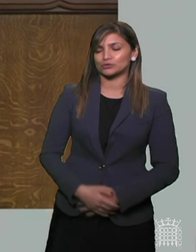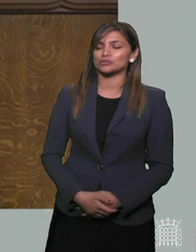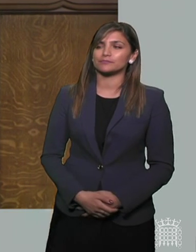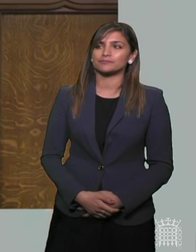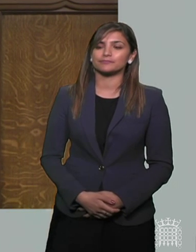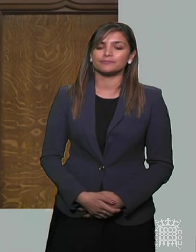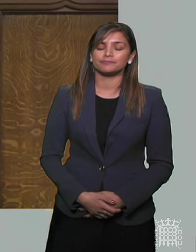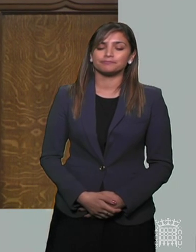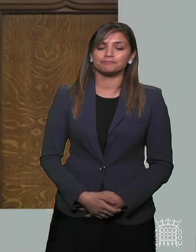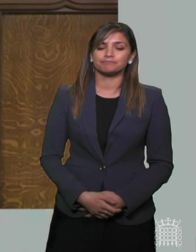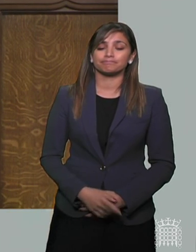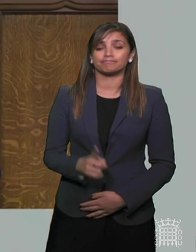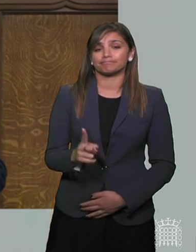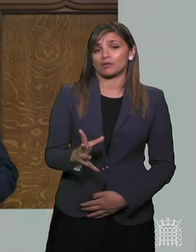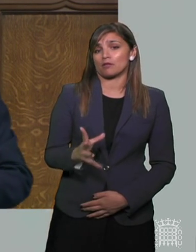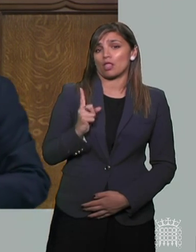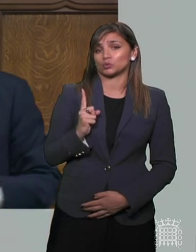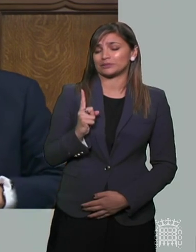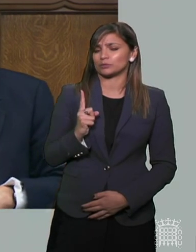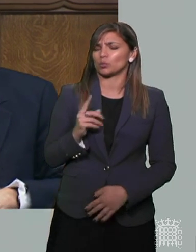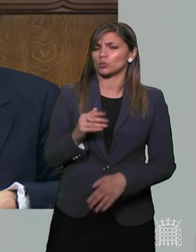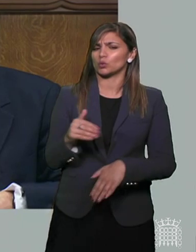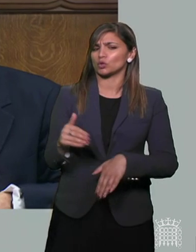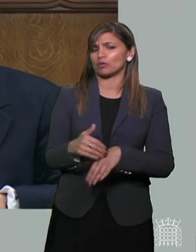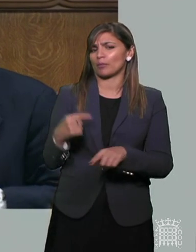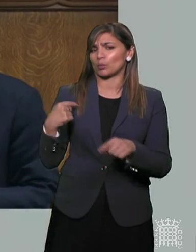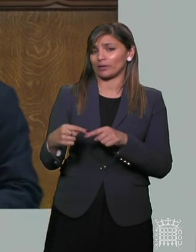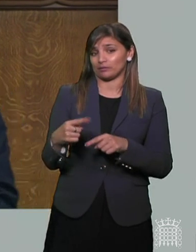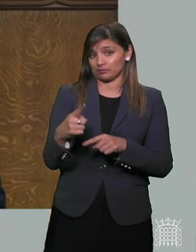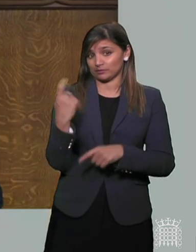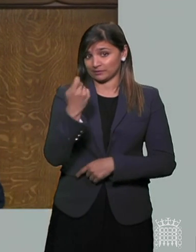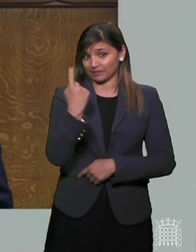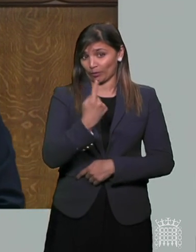Last week was crime week. Was it a success for you, Prime Minister?